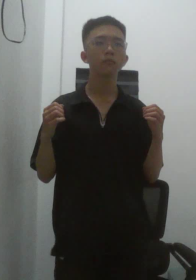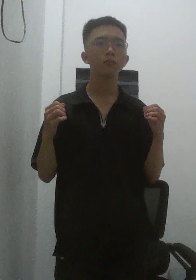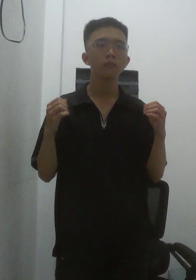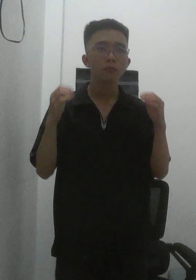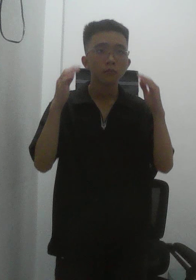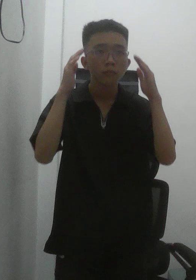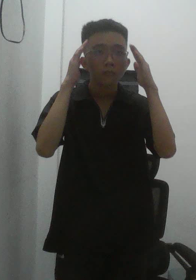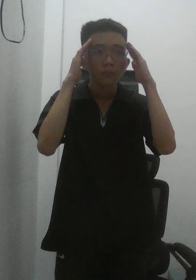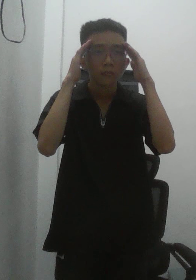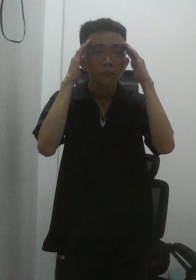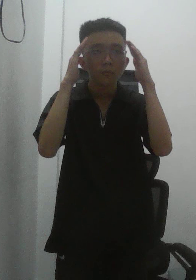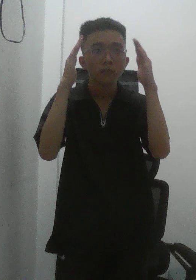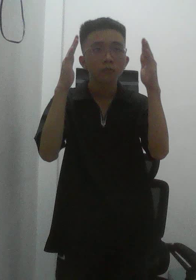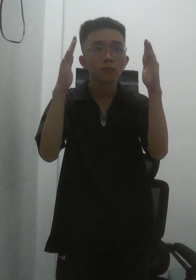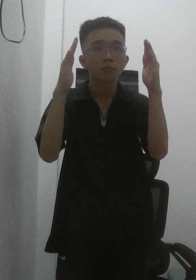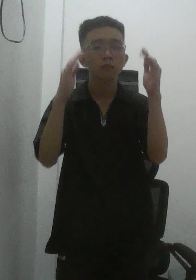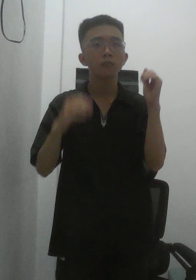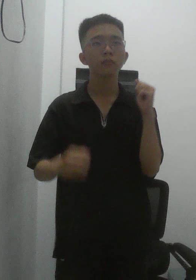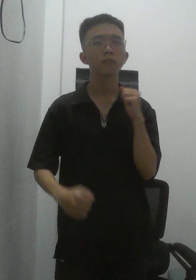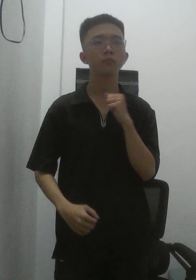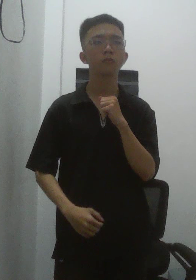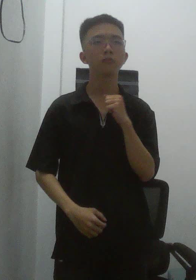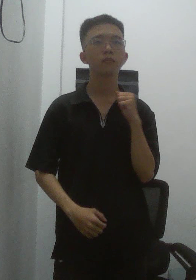khong quan tam